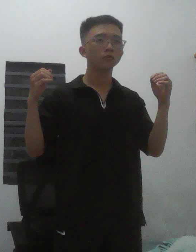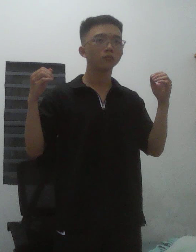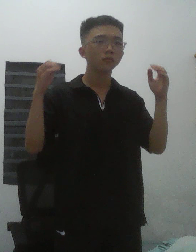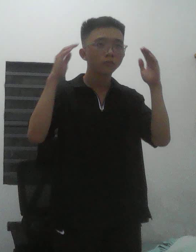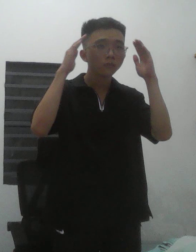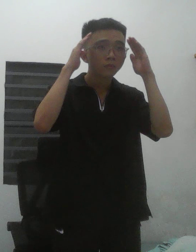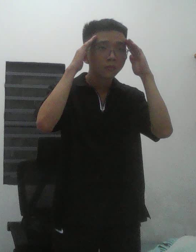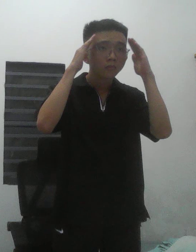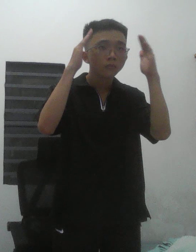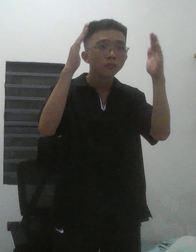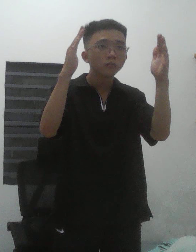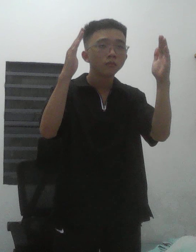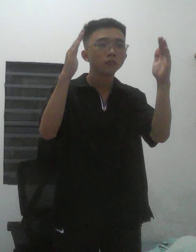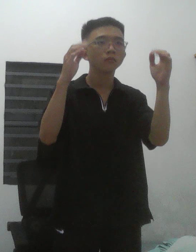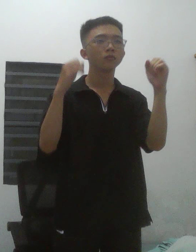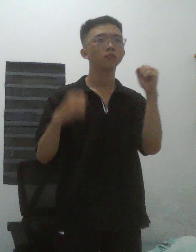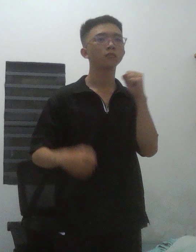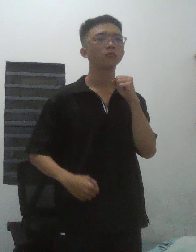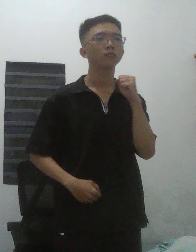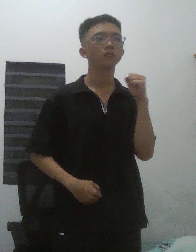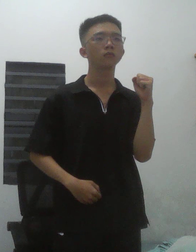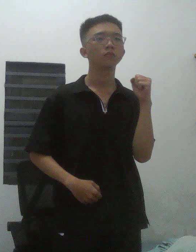khong quan tam